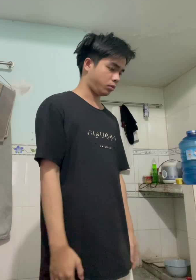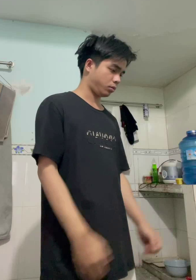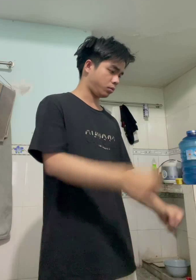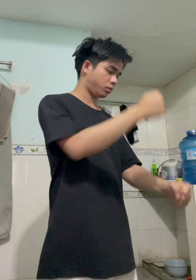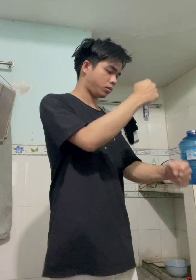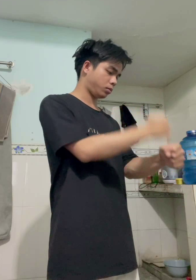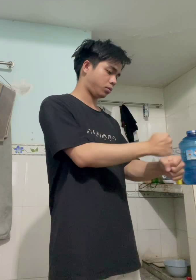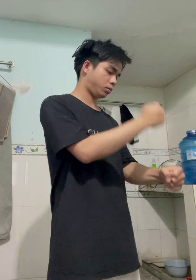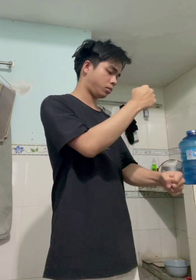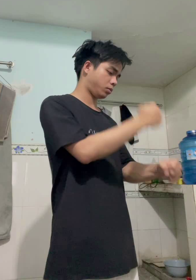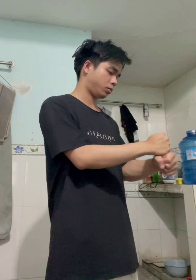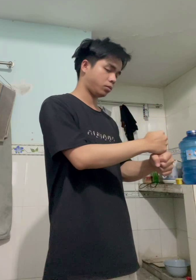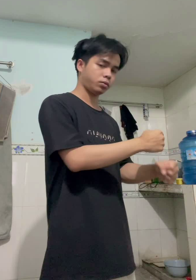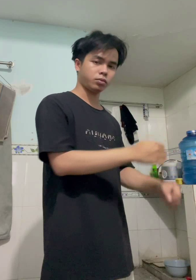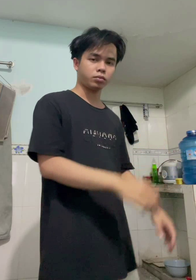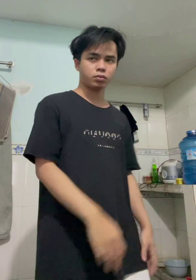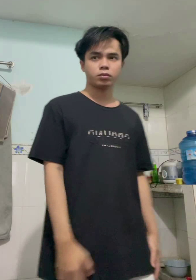cong viec